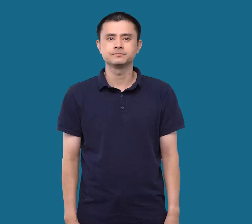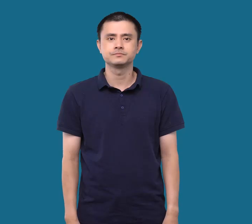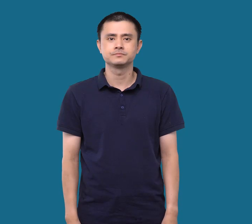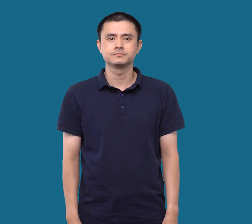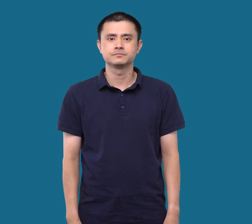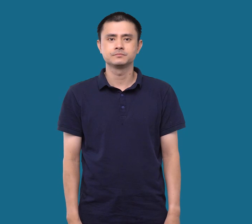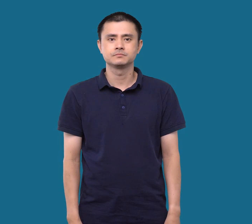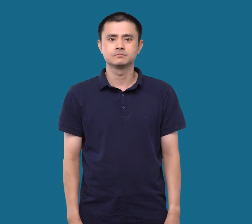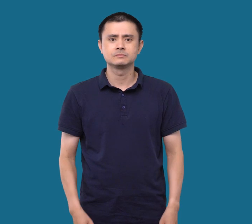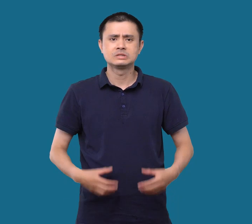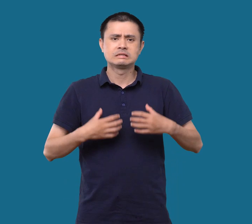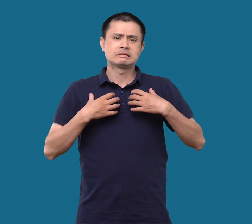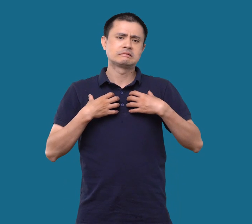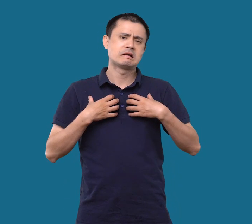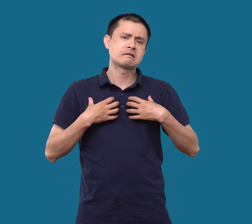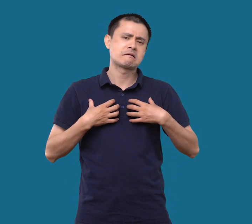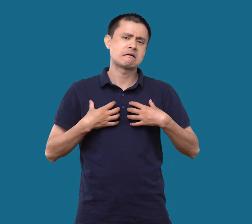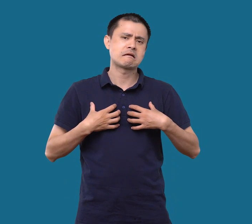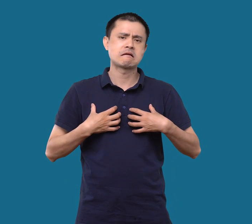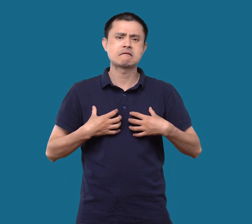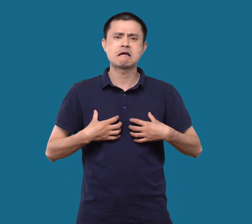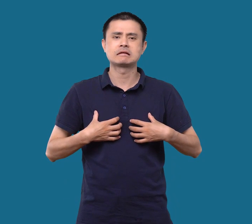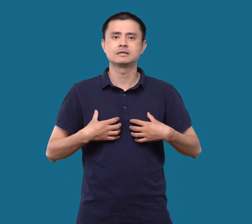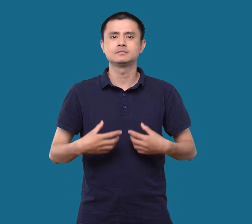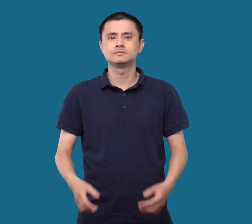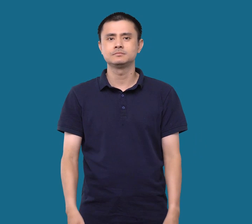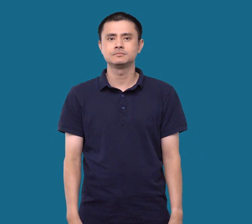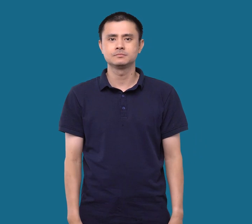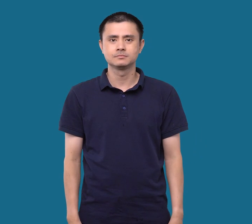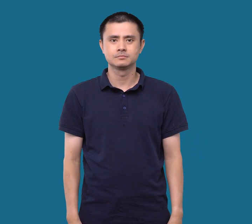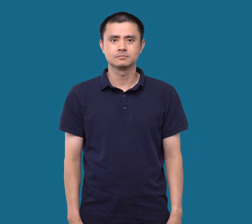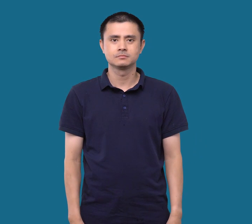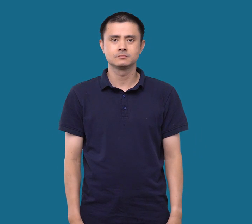lao phổi